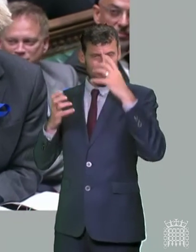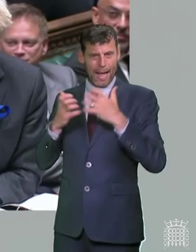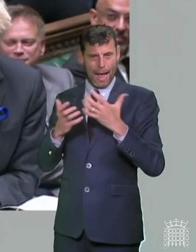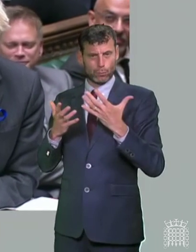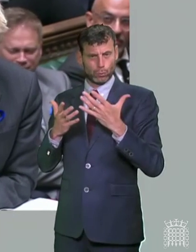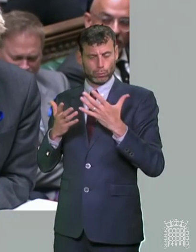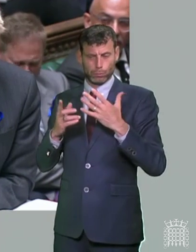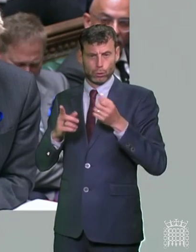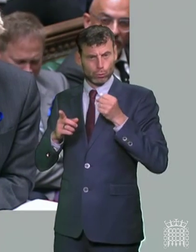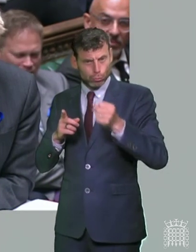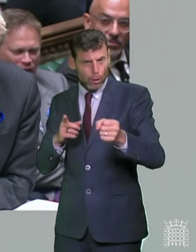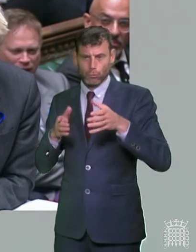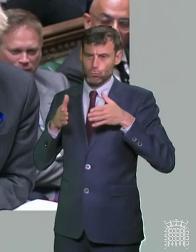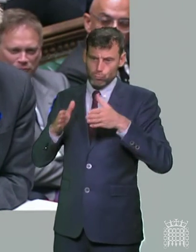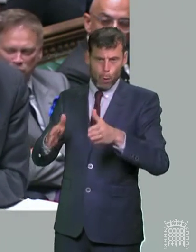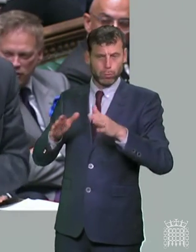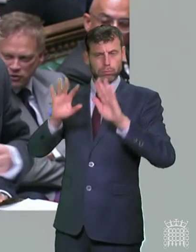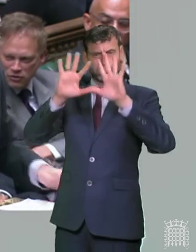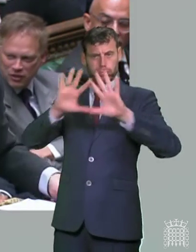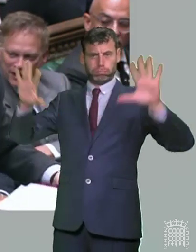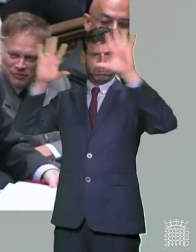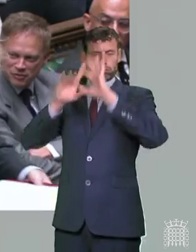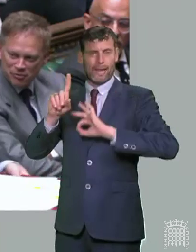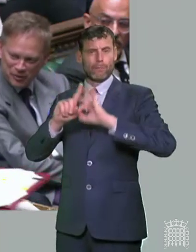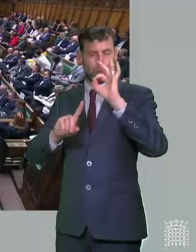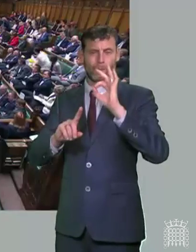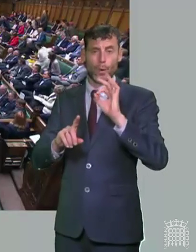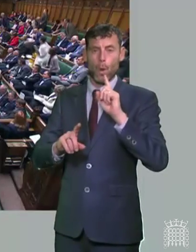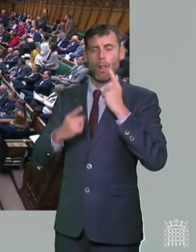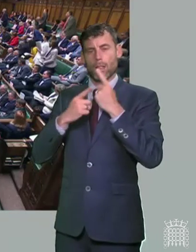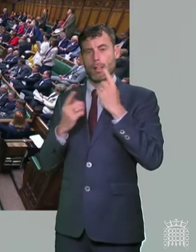On the A1, a decision is to be made later this year.